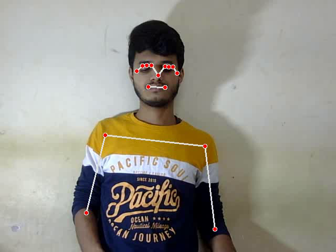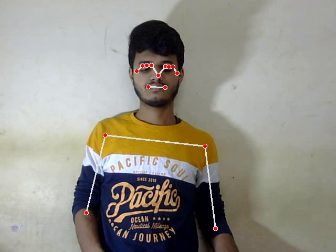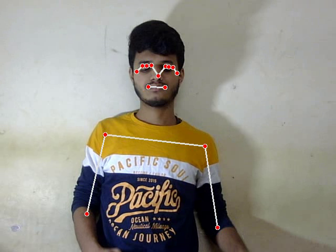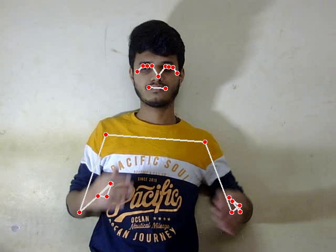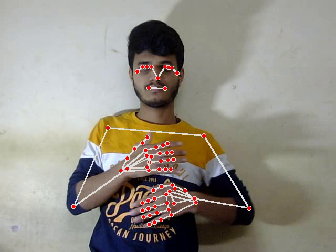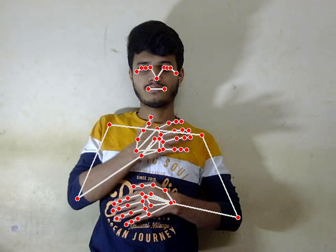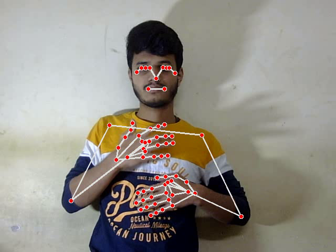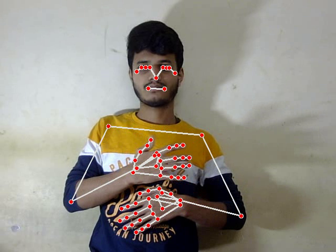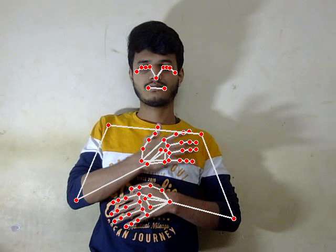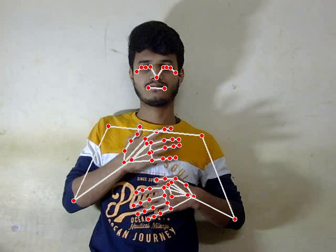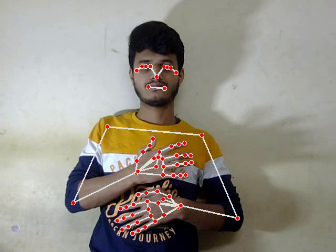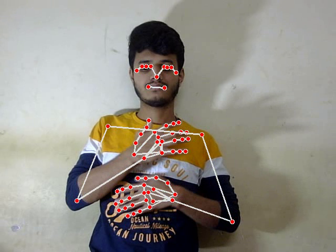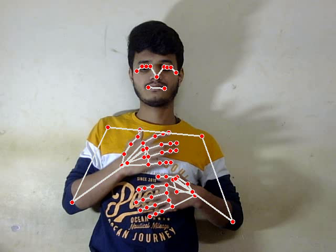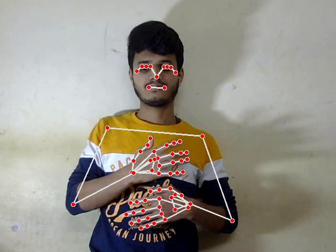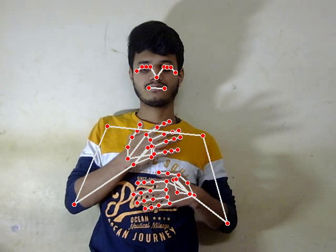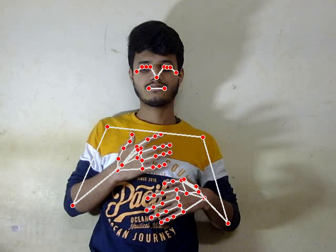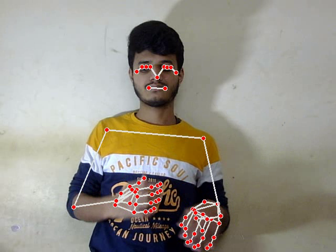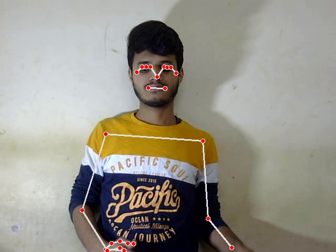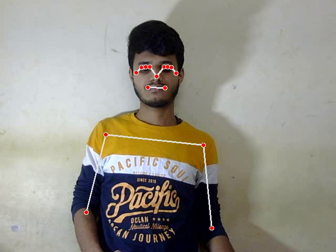happy